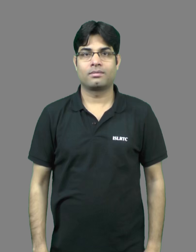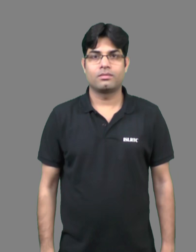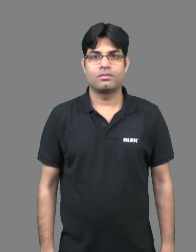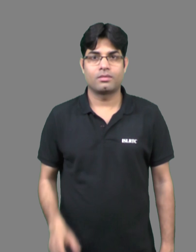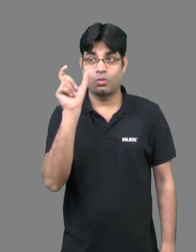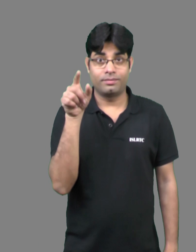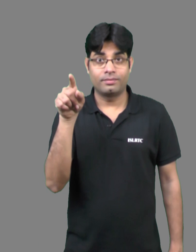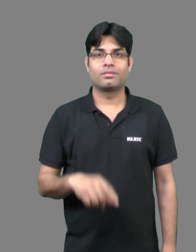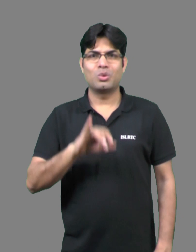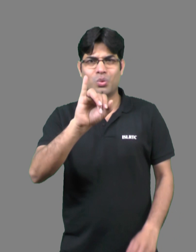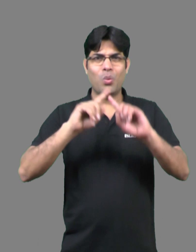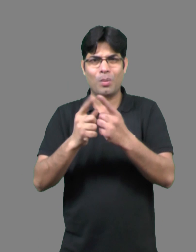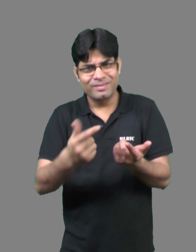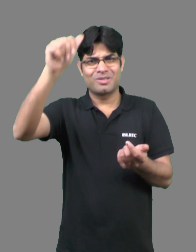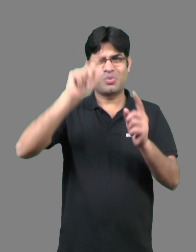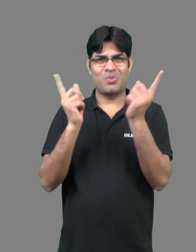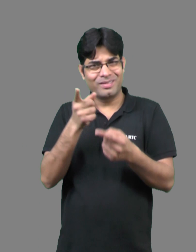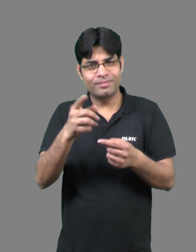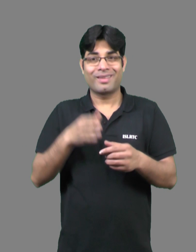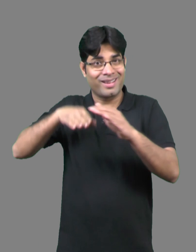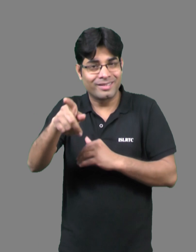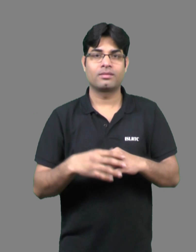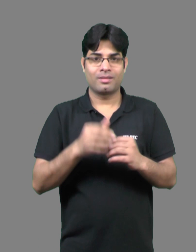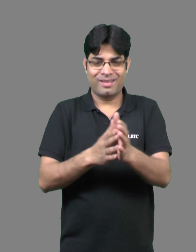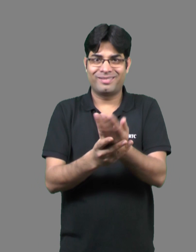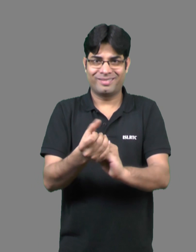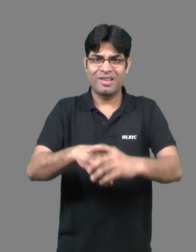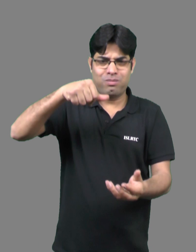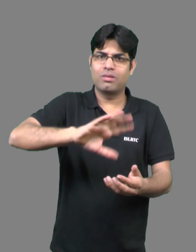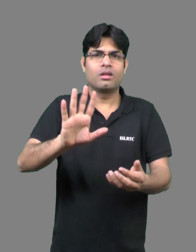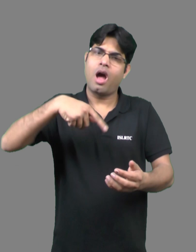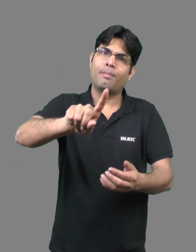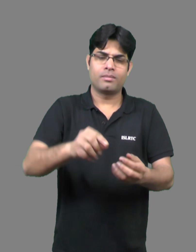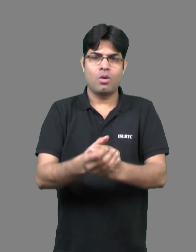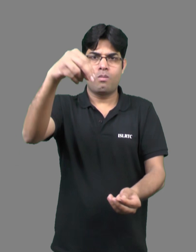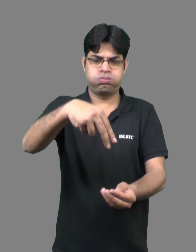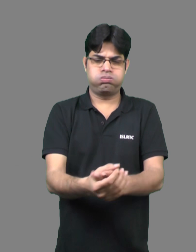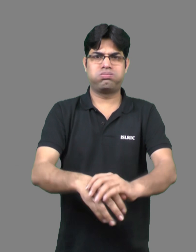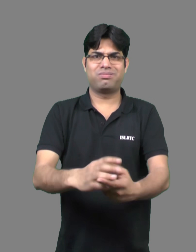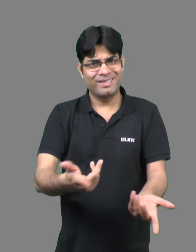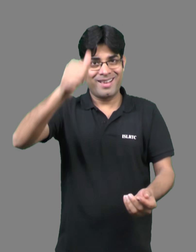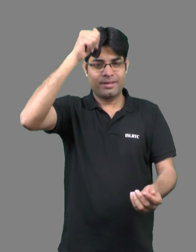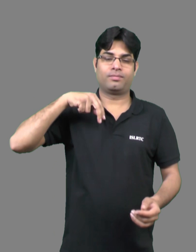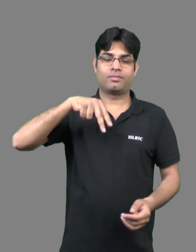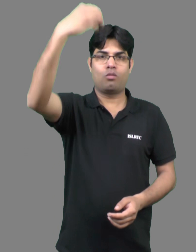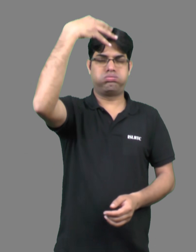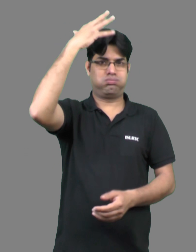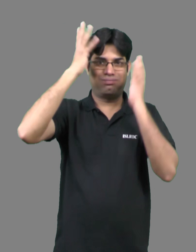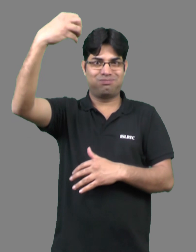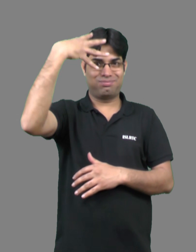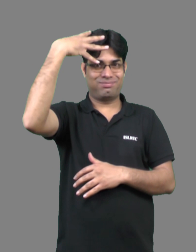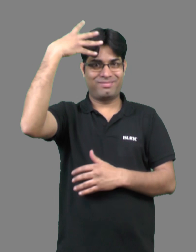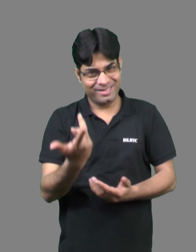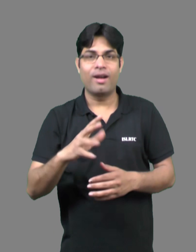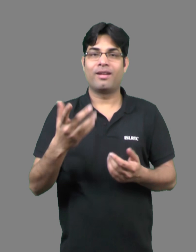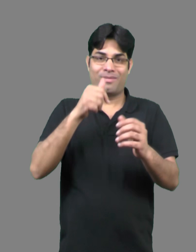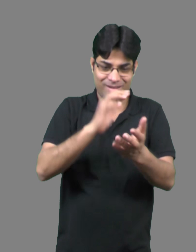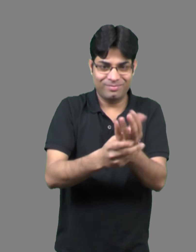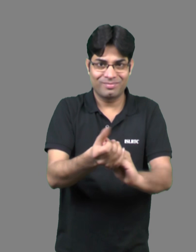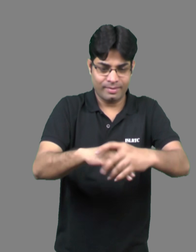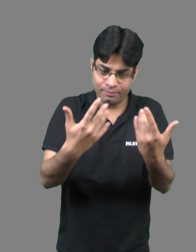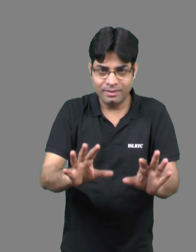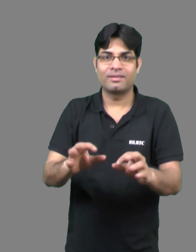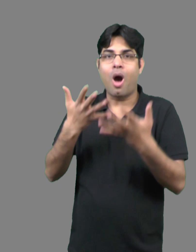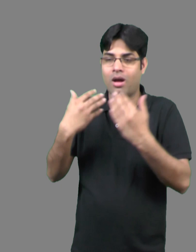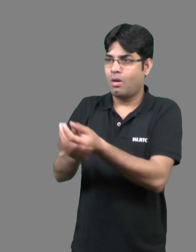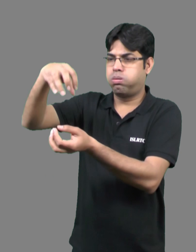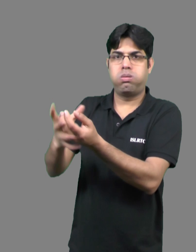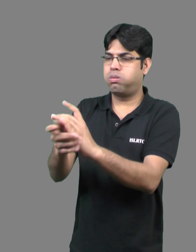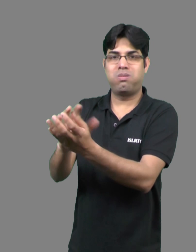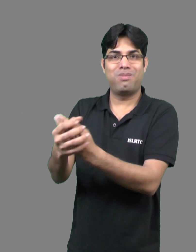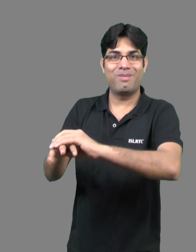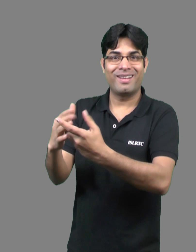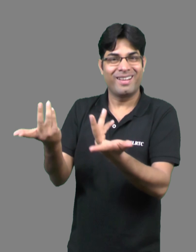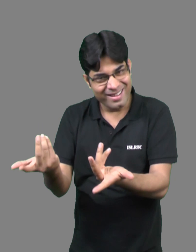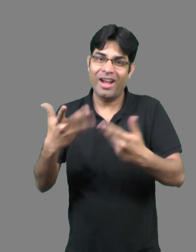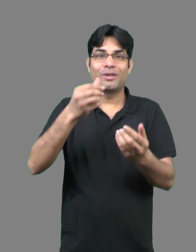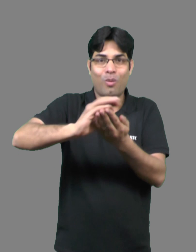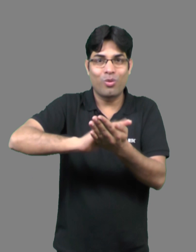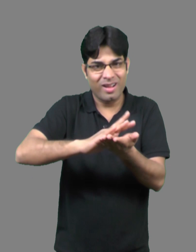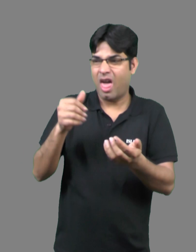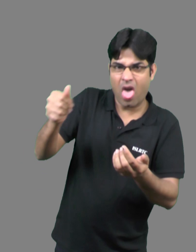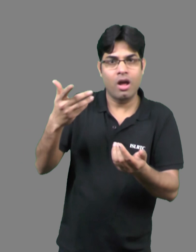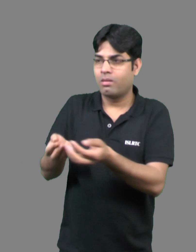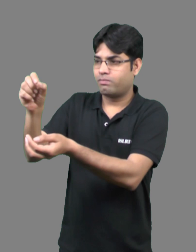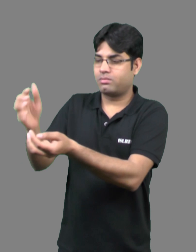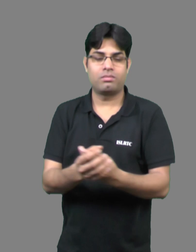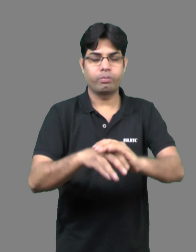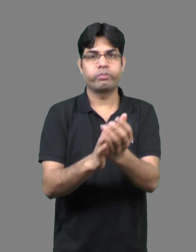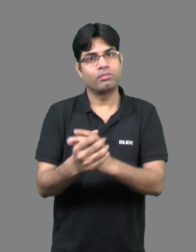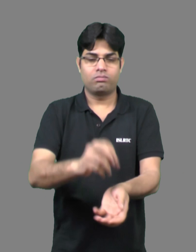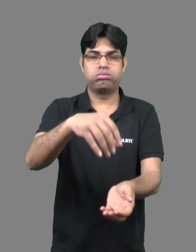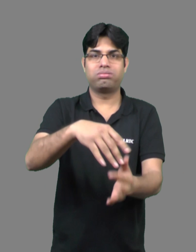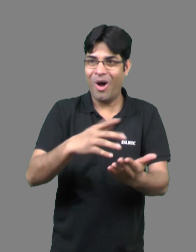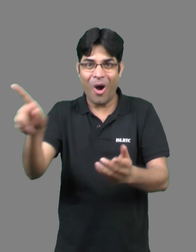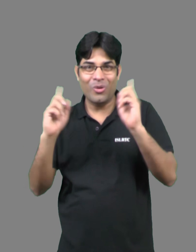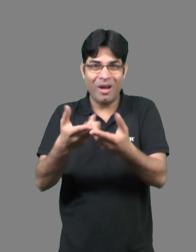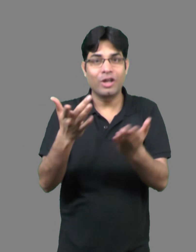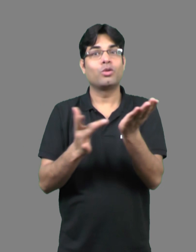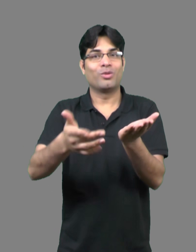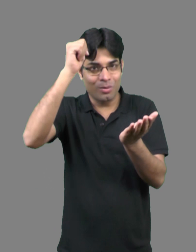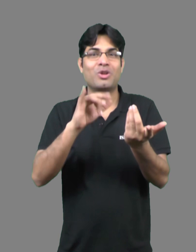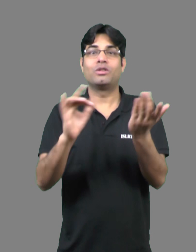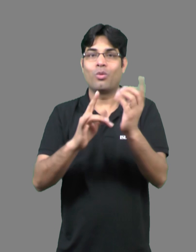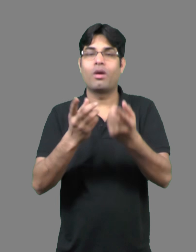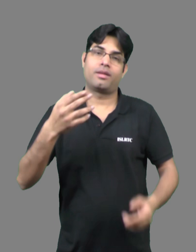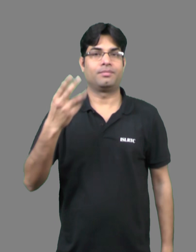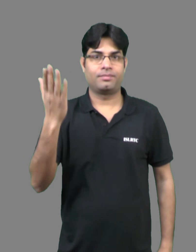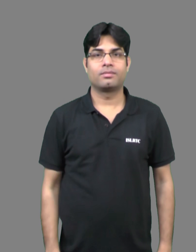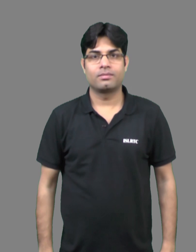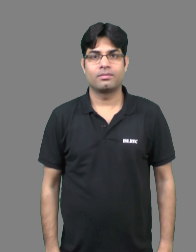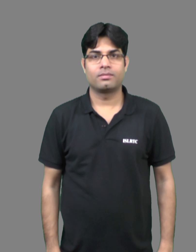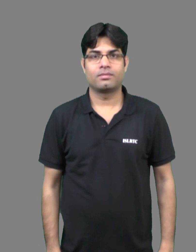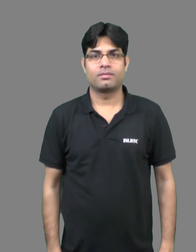Smart Bathroom Appliances